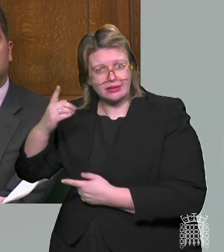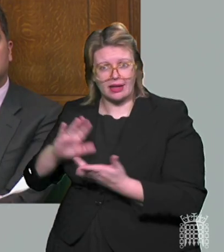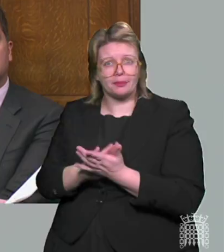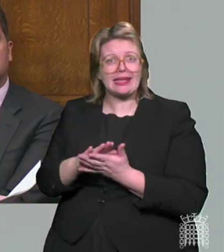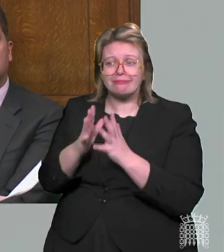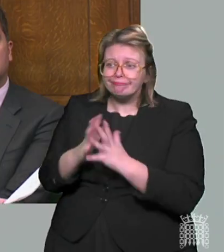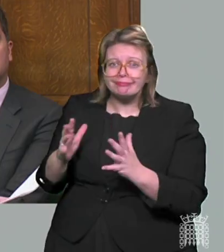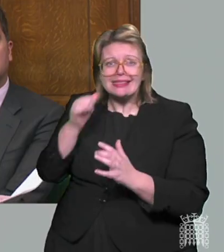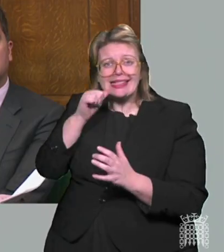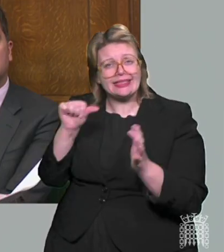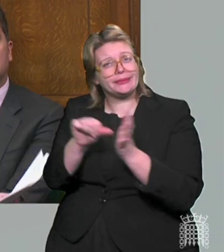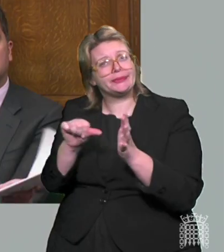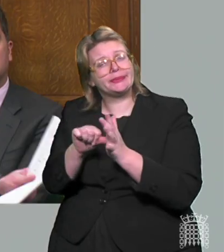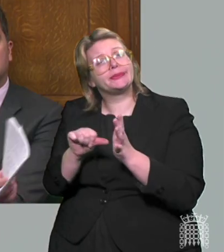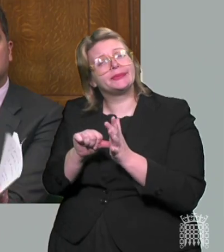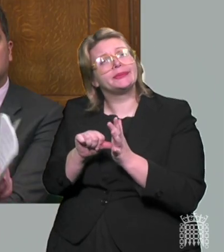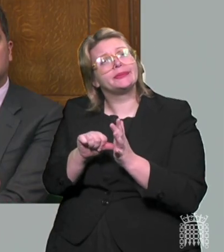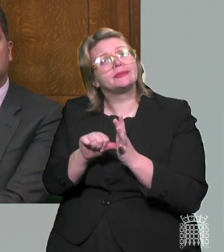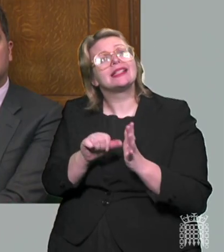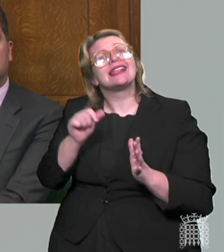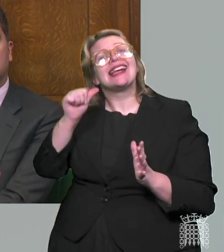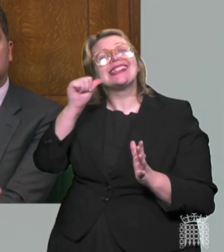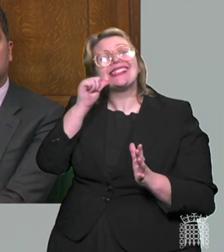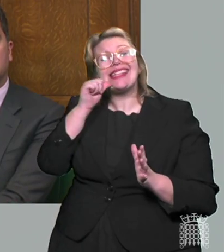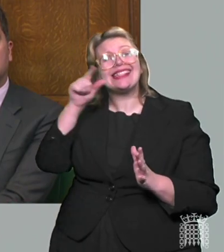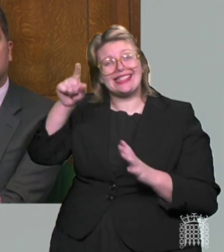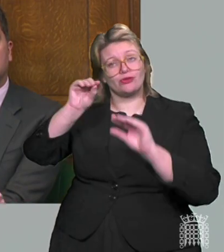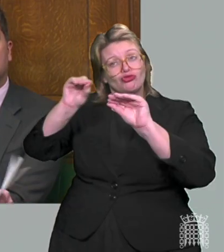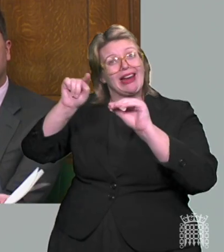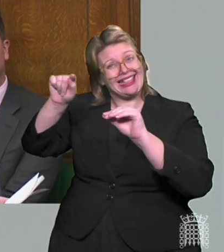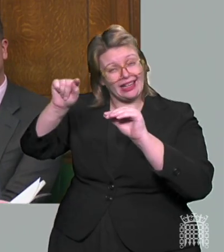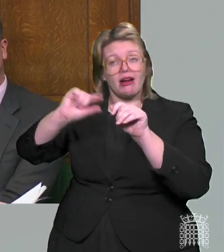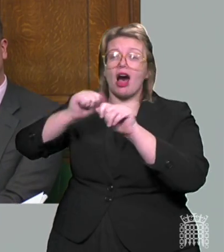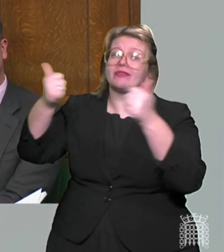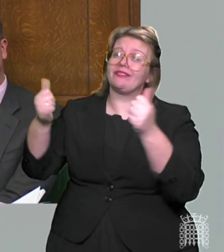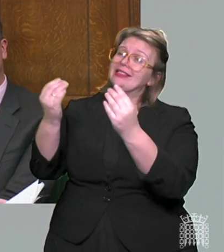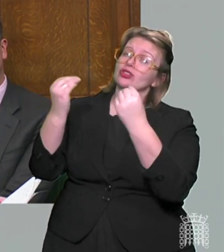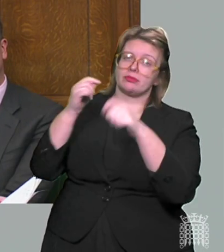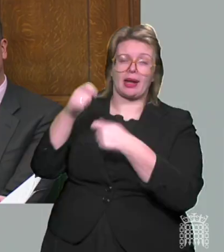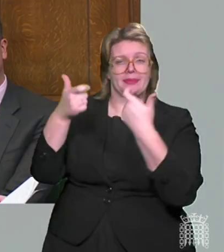We also know that where there is a dental training school, more dentists end up working locally.